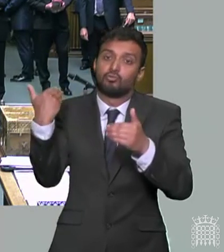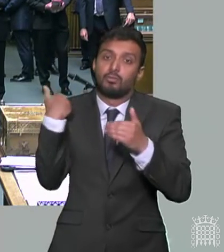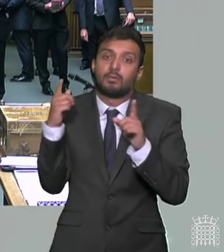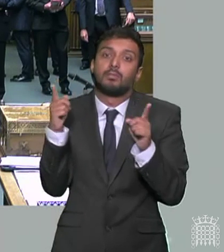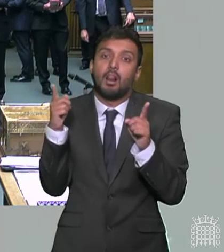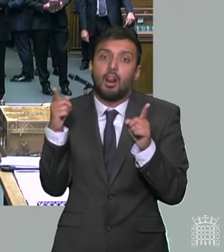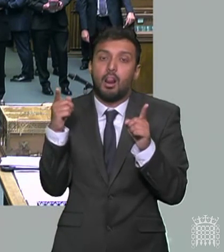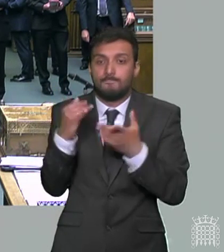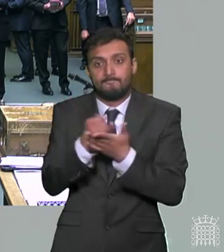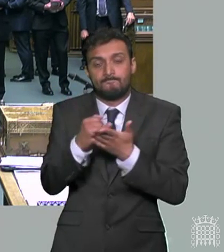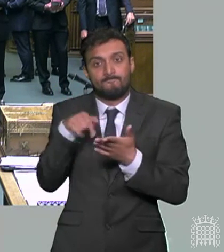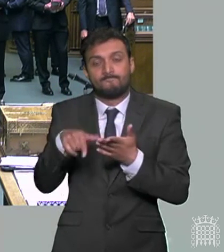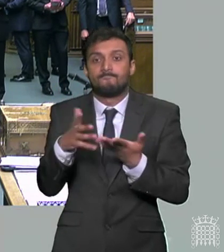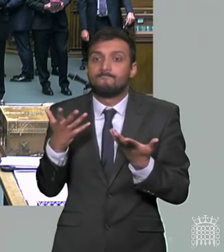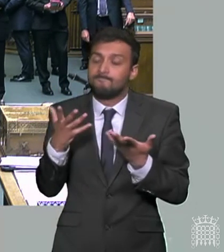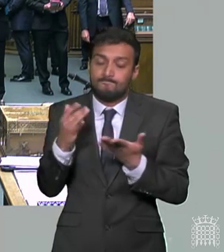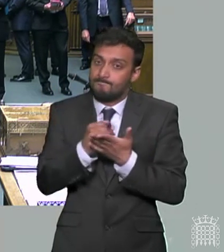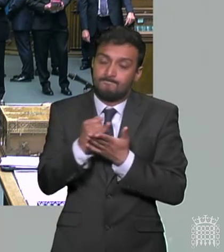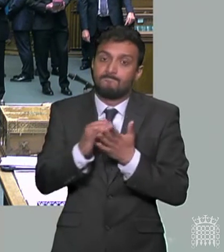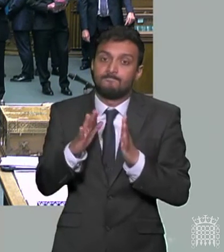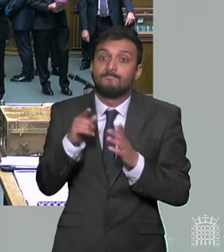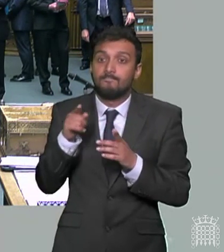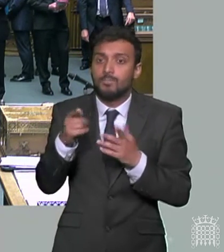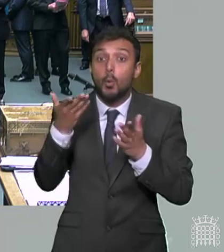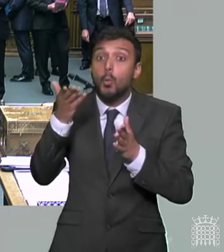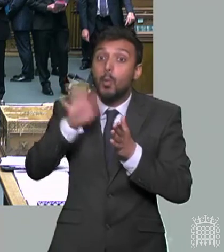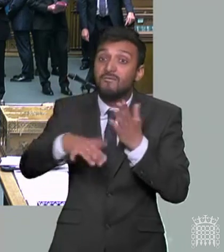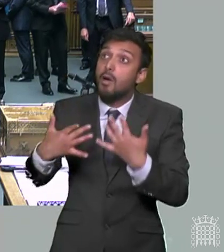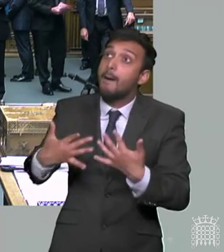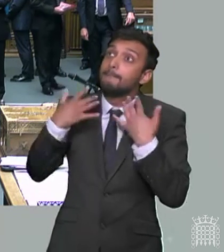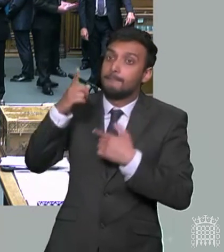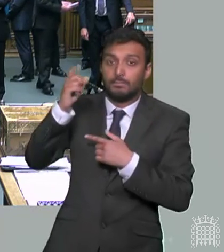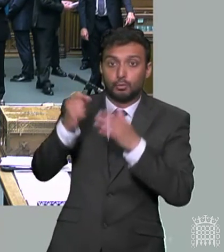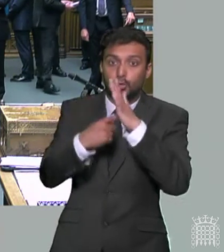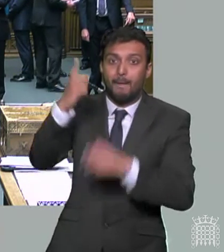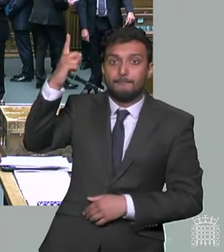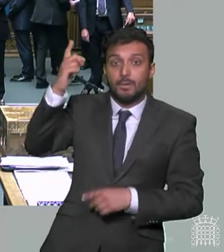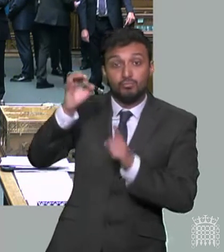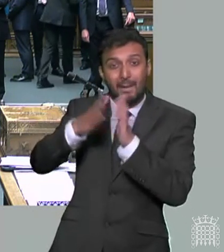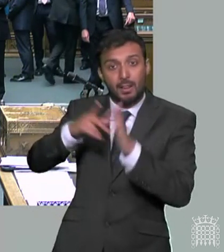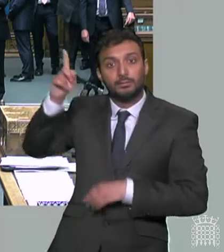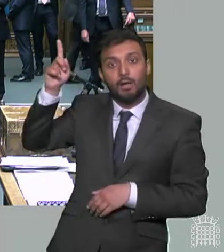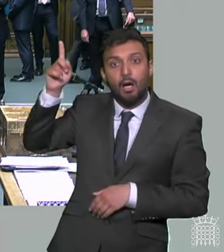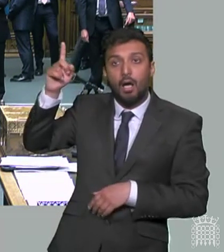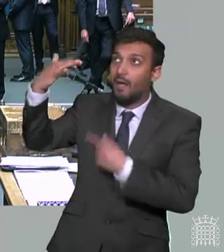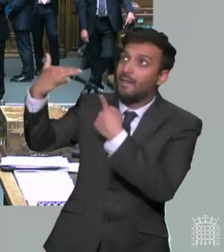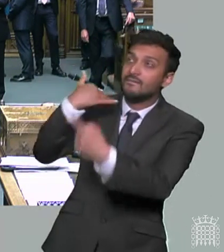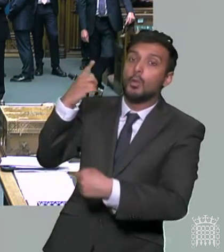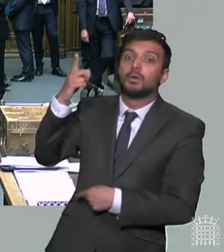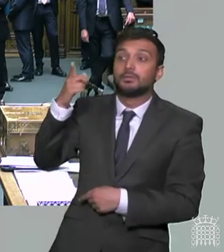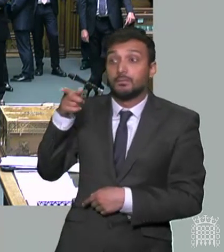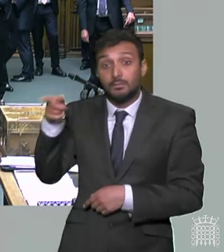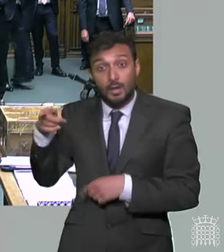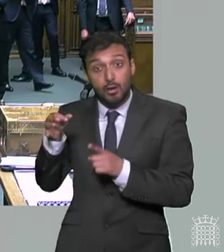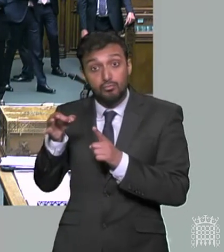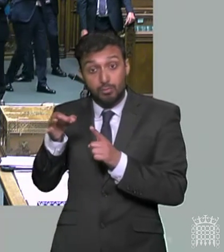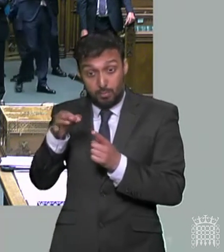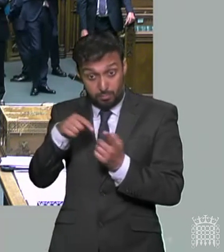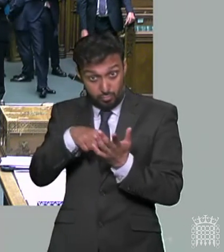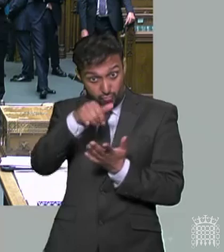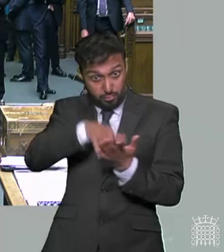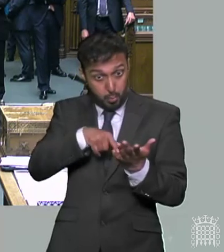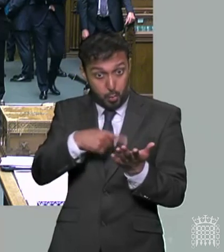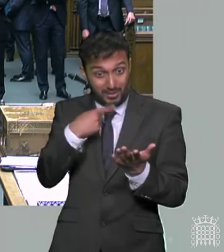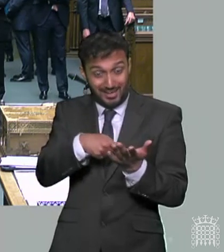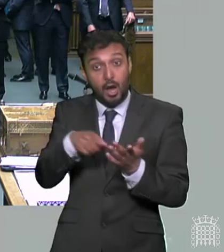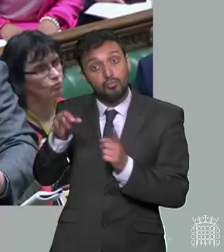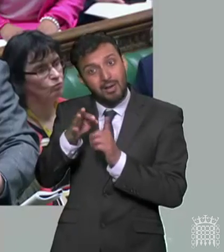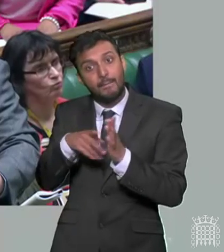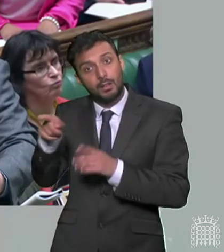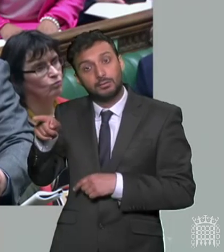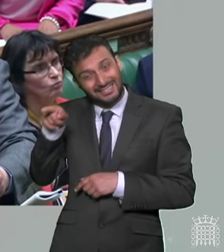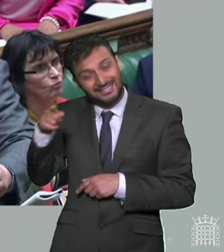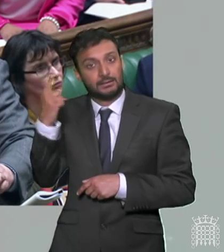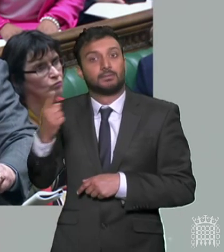That leadership came from the top, and the Prime Minister—in the words of the report—must bear responsibility for the culture.